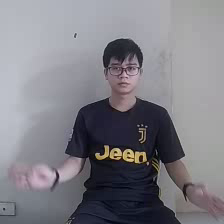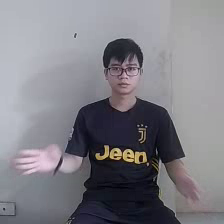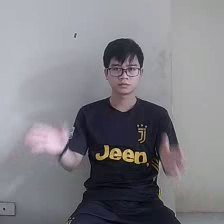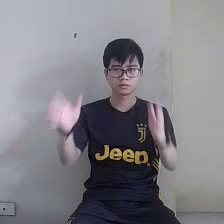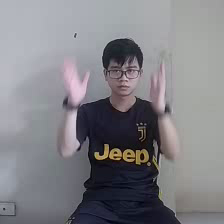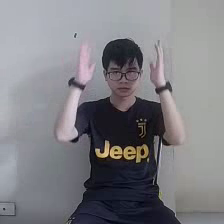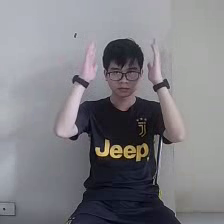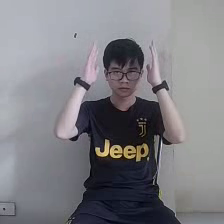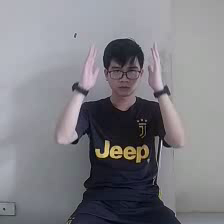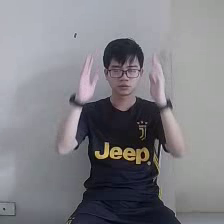Chạy